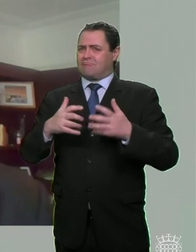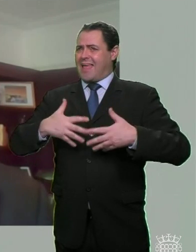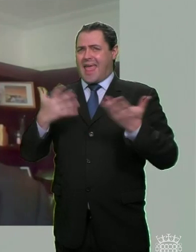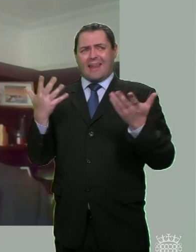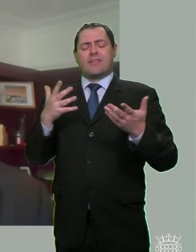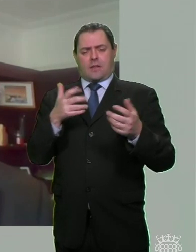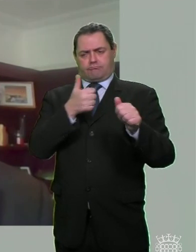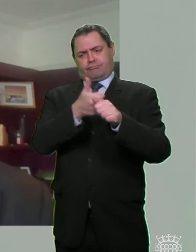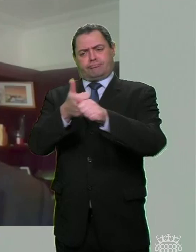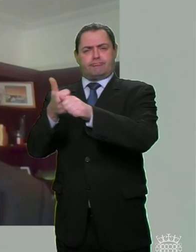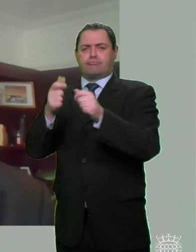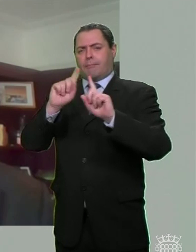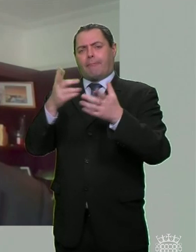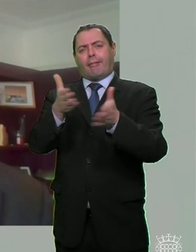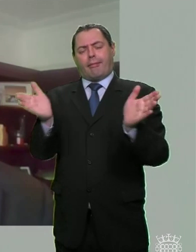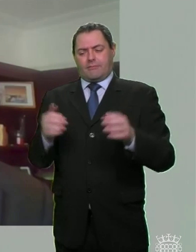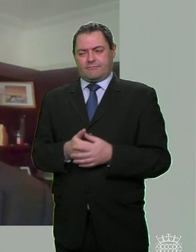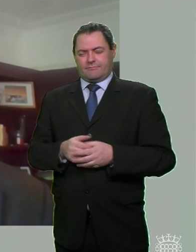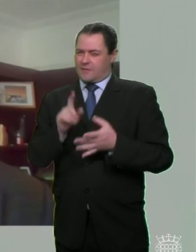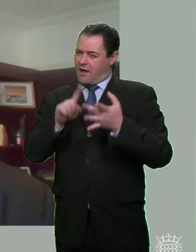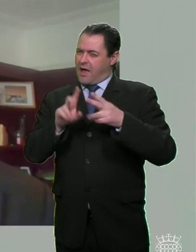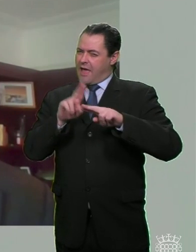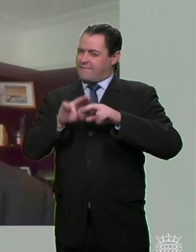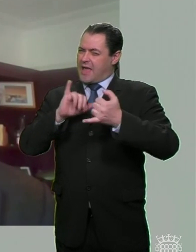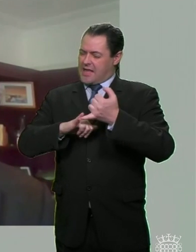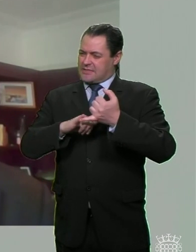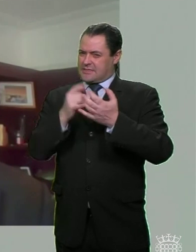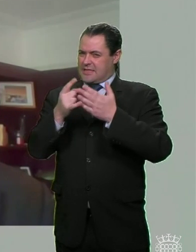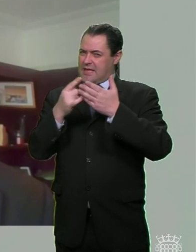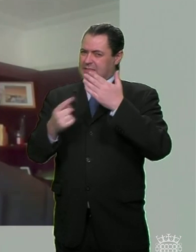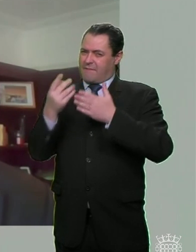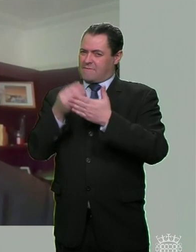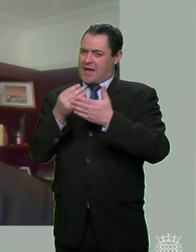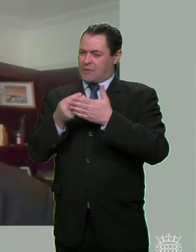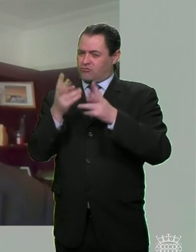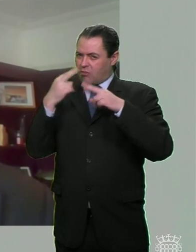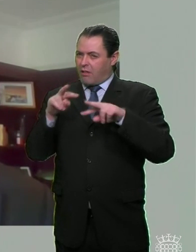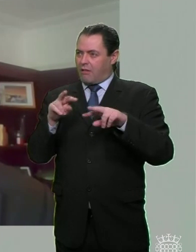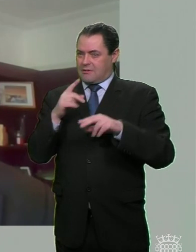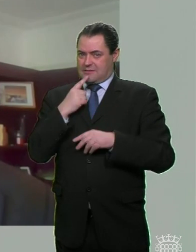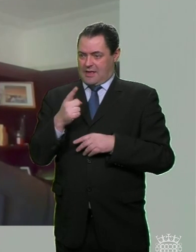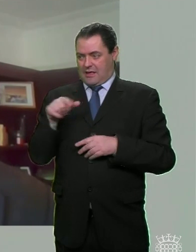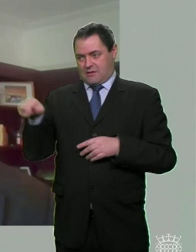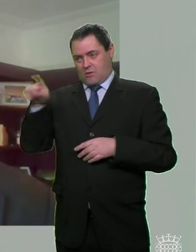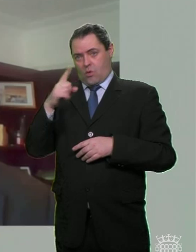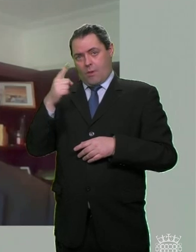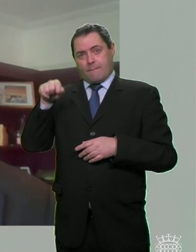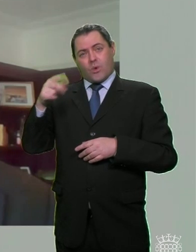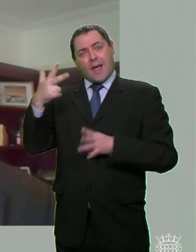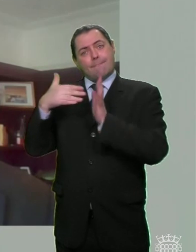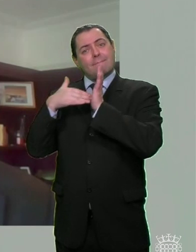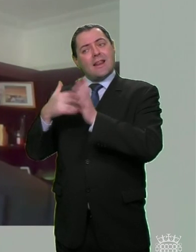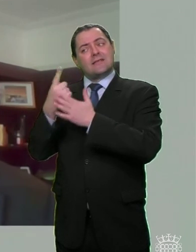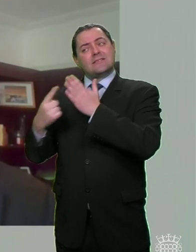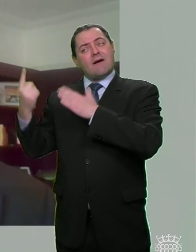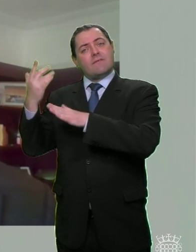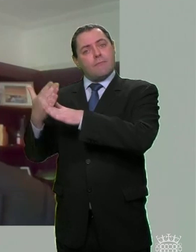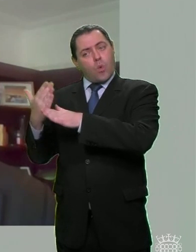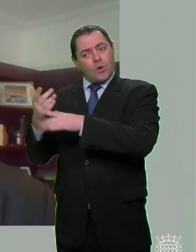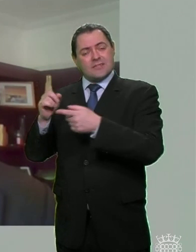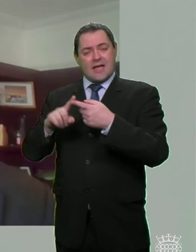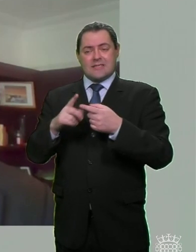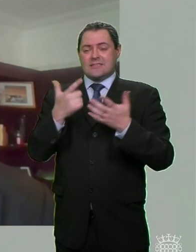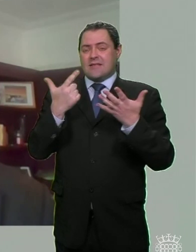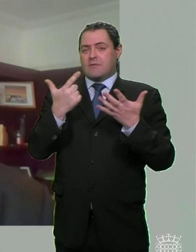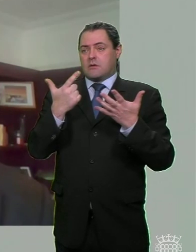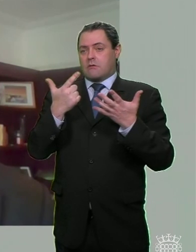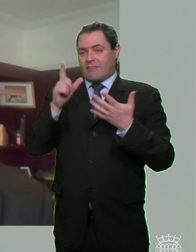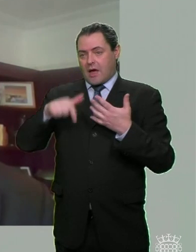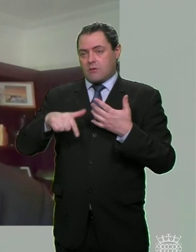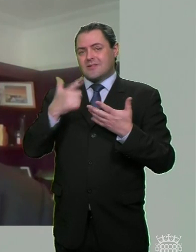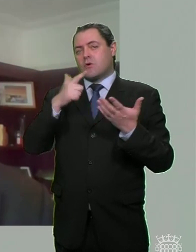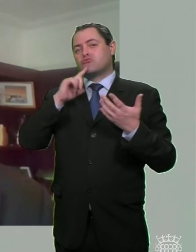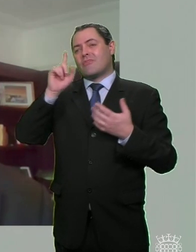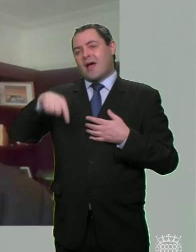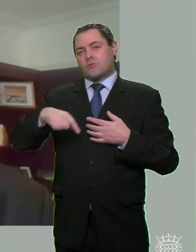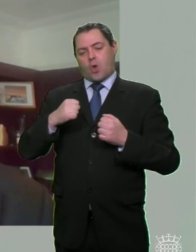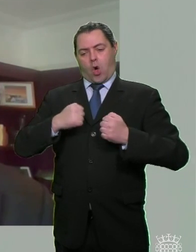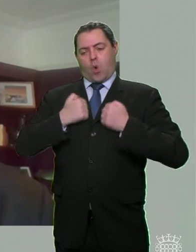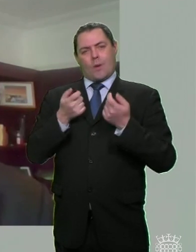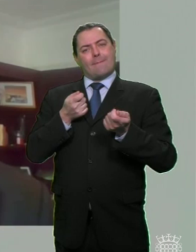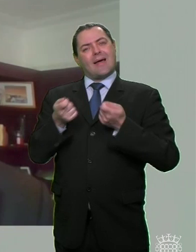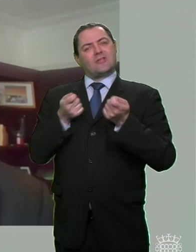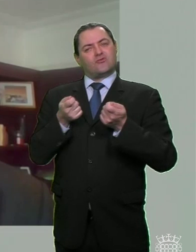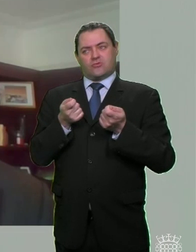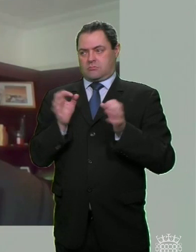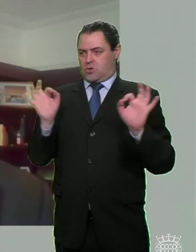As the Institute for Fiscal Studies said just today, 1.8 million self-employed people and 700,000 owner-managers have not had financial support.